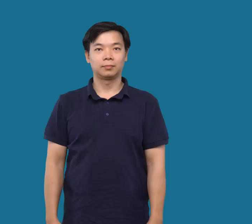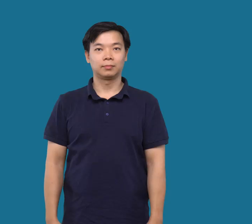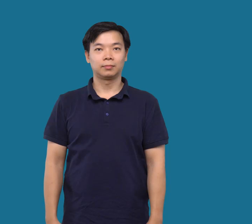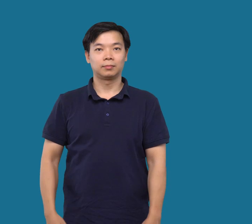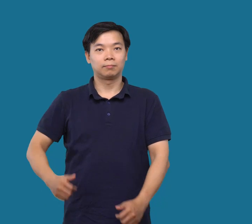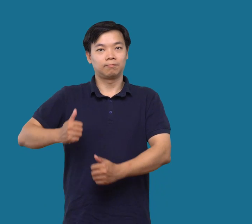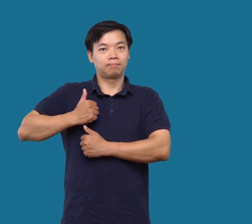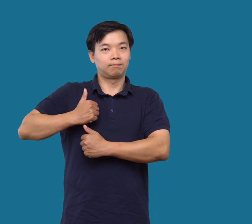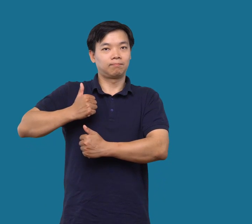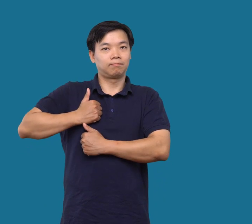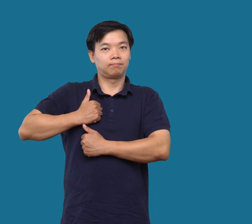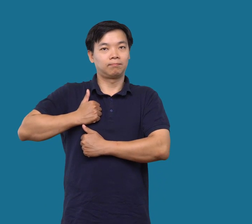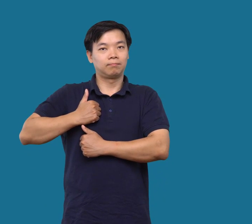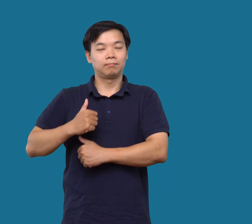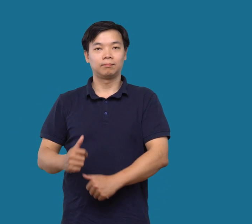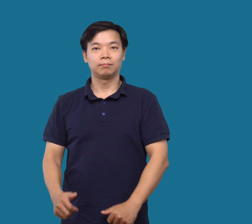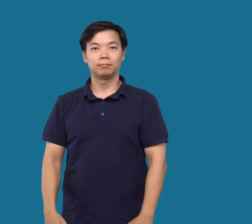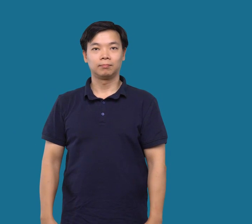quân đội